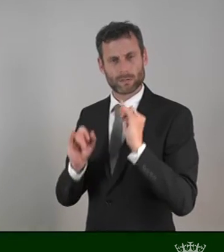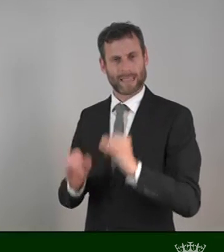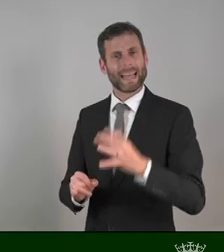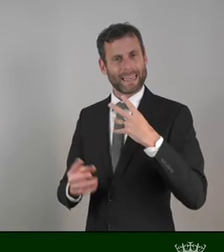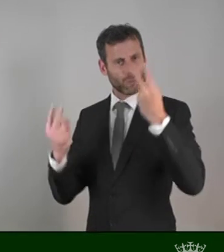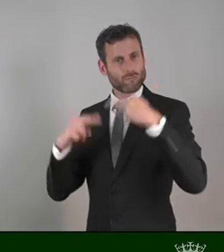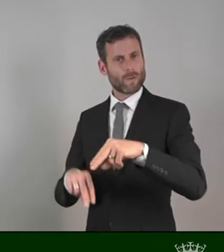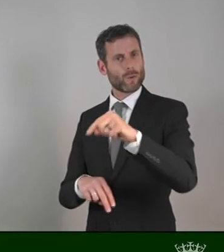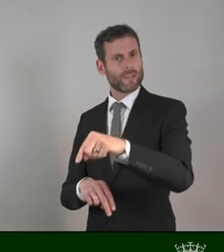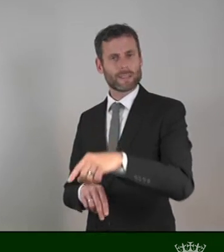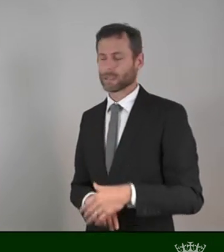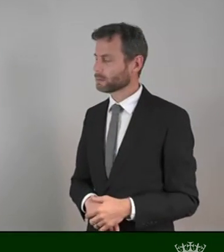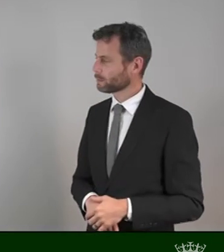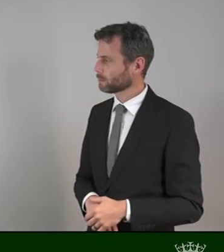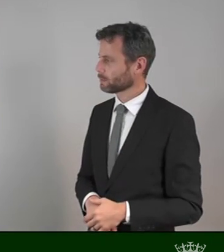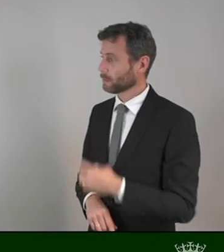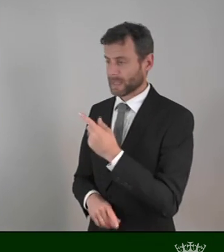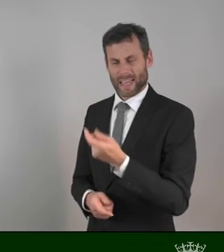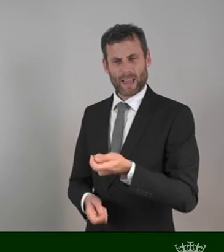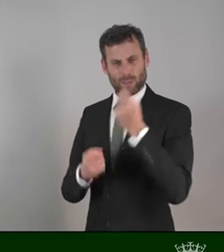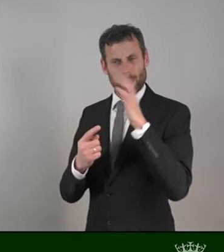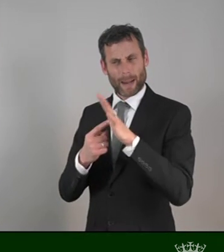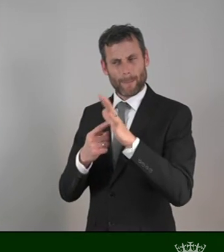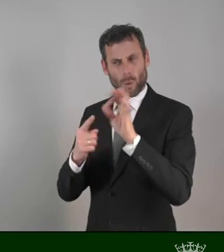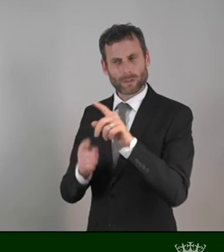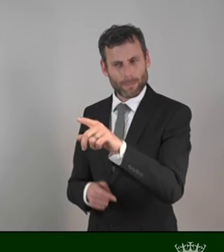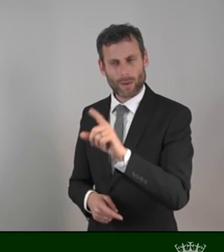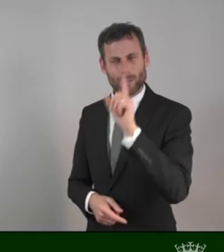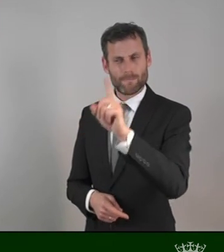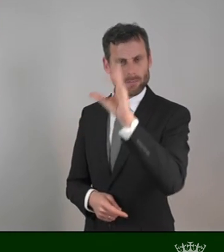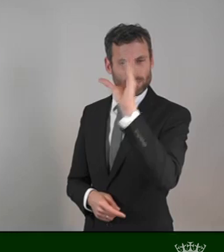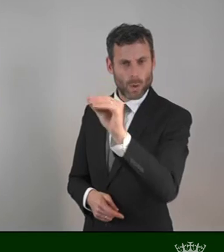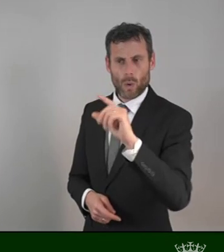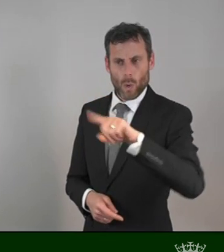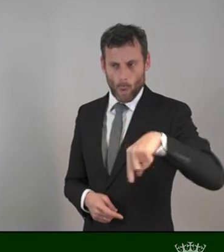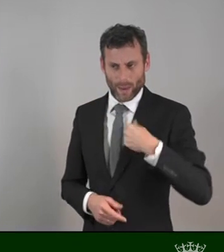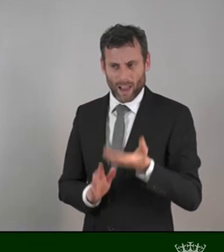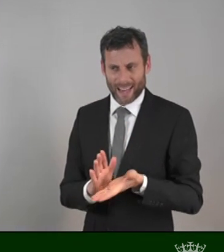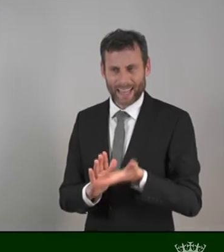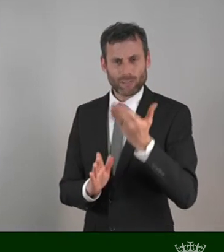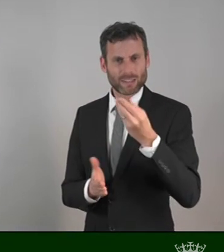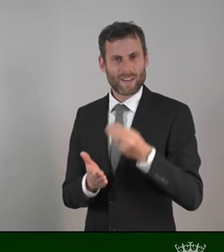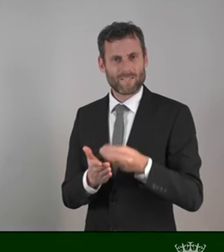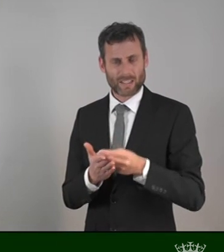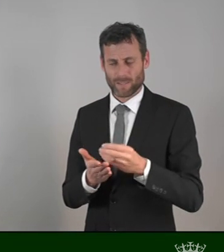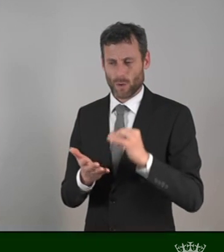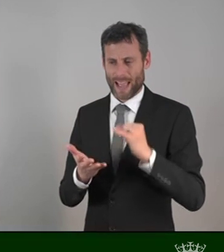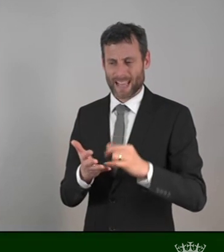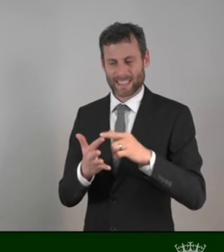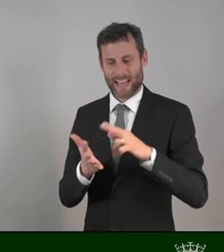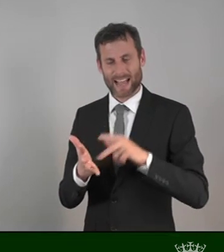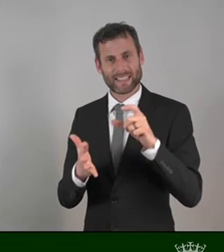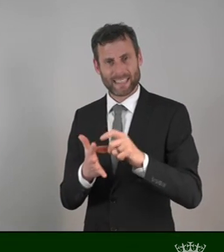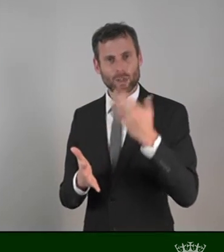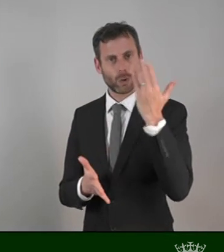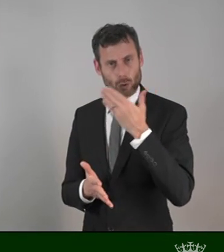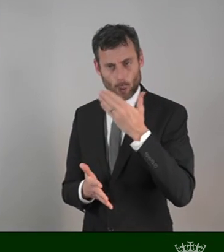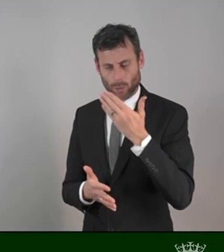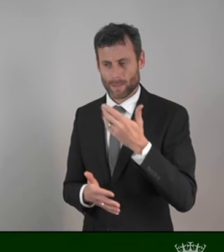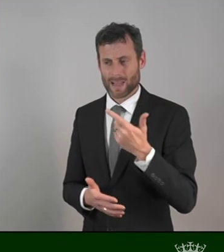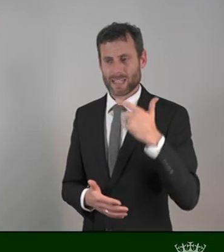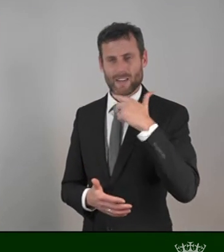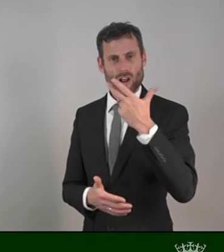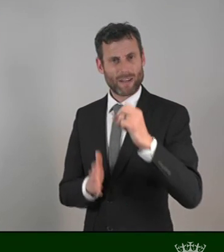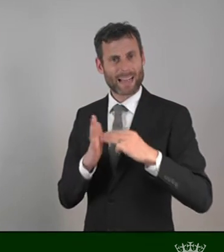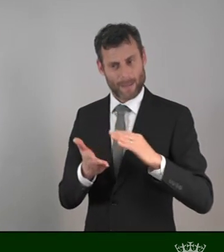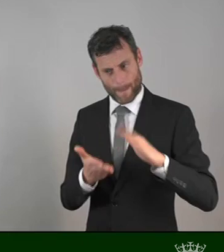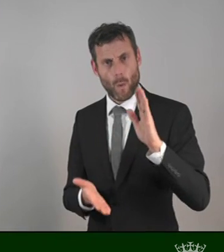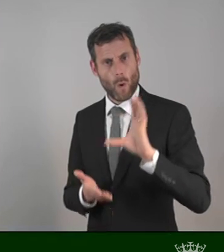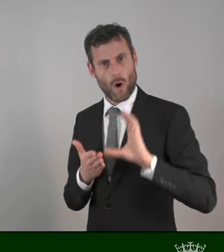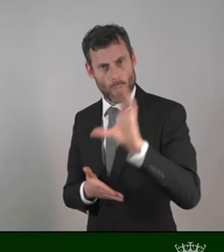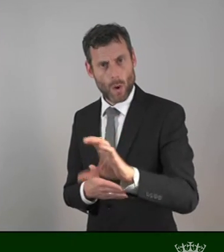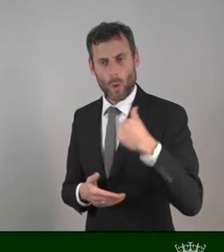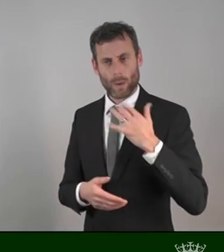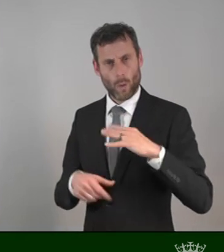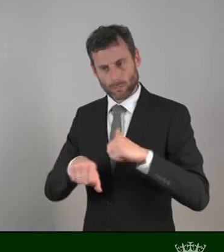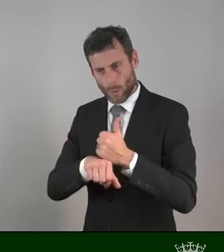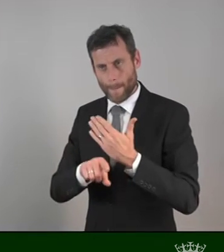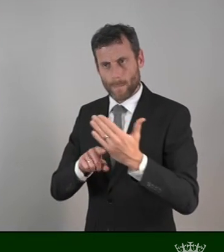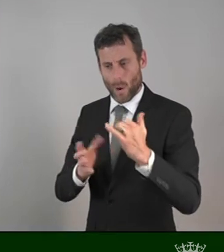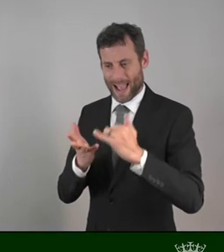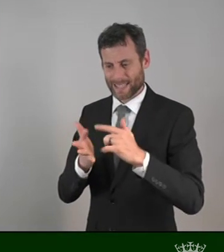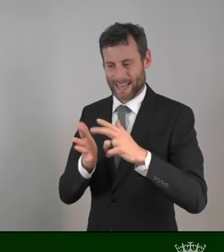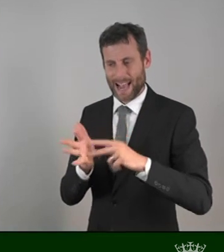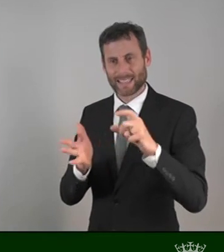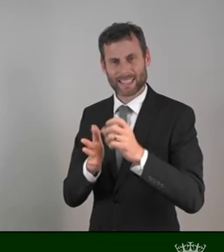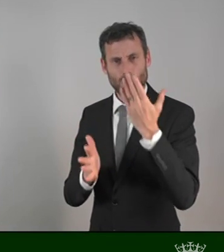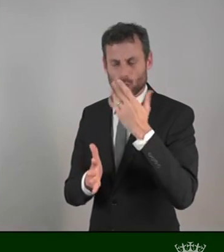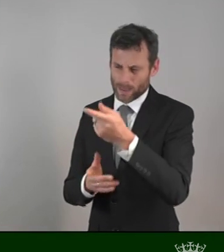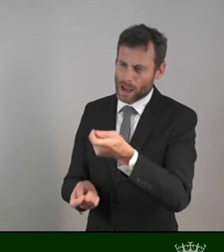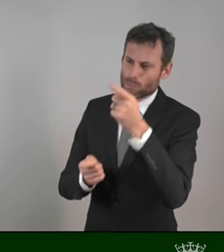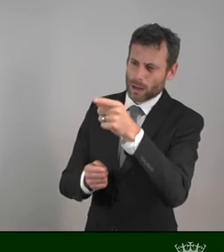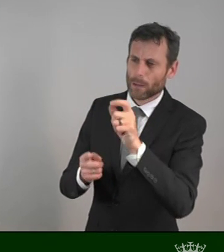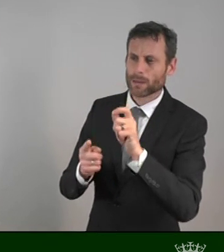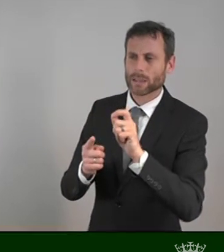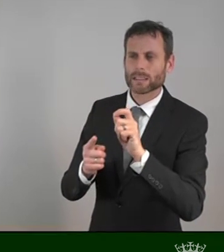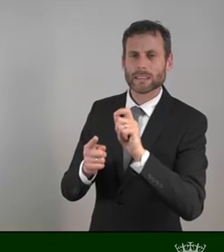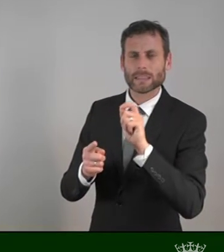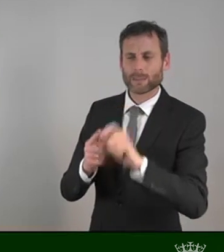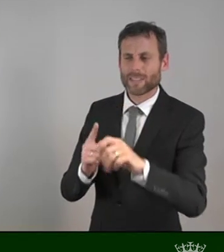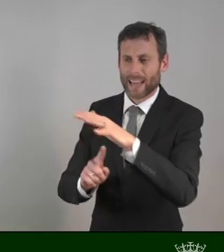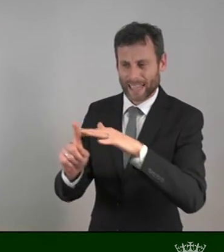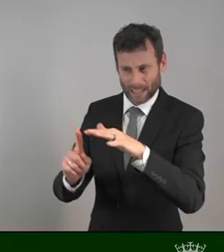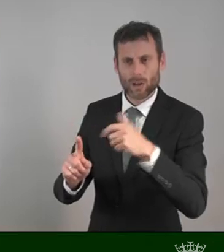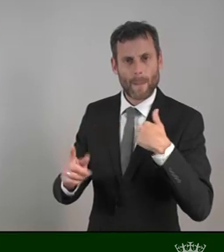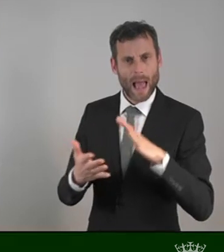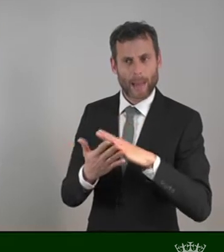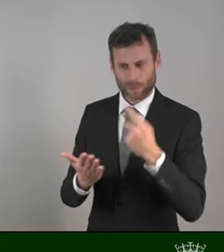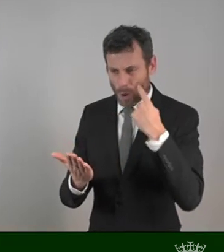The honourable Gentleman makes an important point. We are increasing funding for SEND schools by £780 million and ensuring that there are more of them, but I would be happy to look at the particular case he raises.